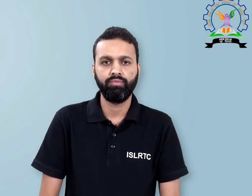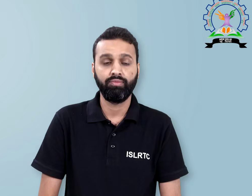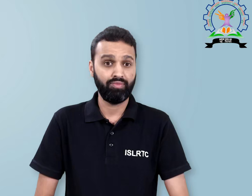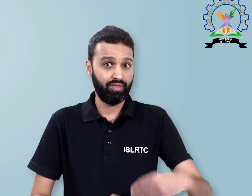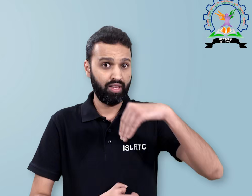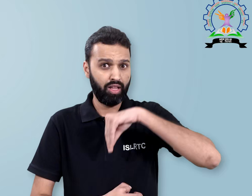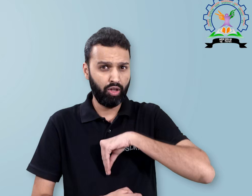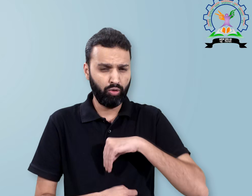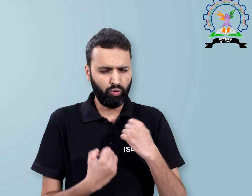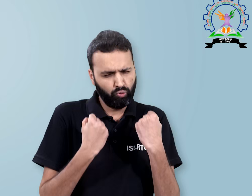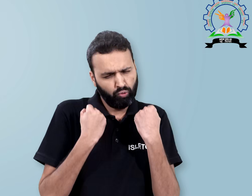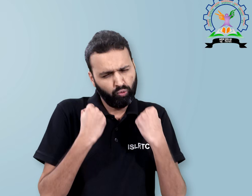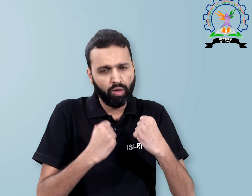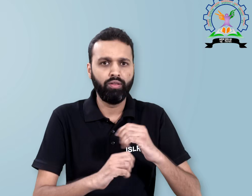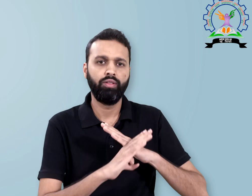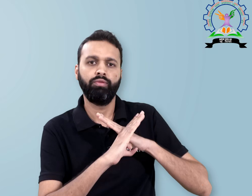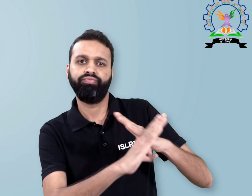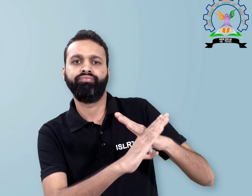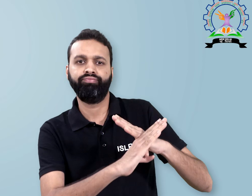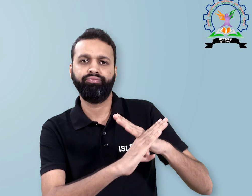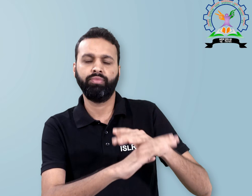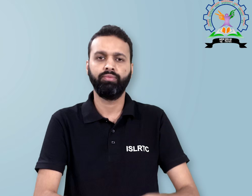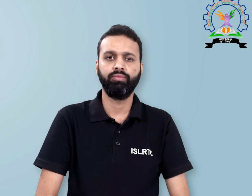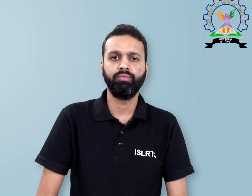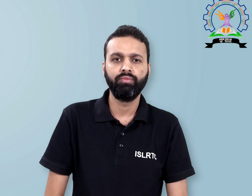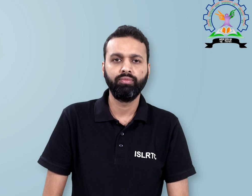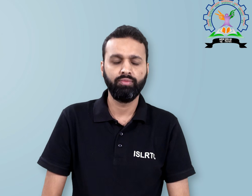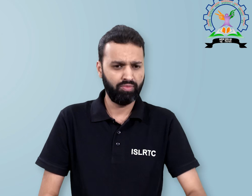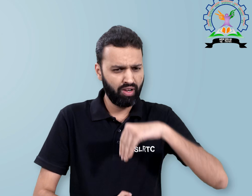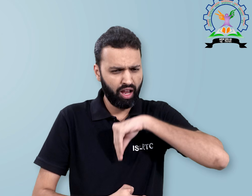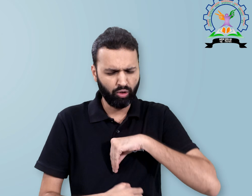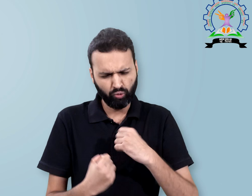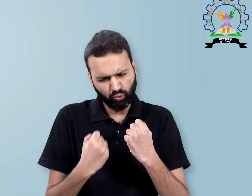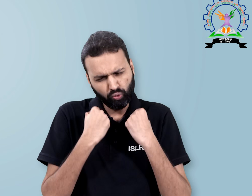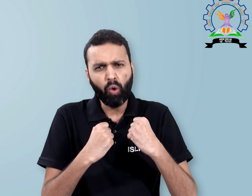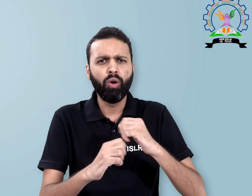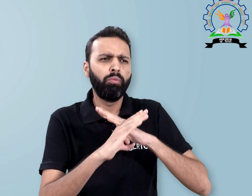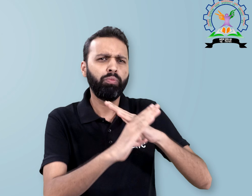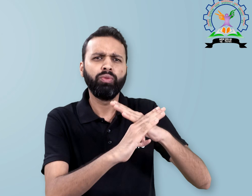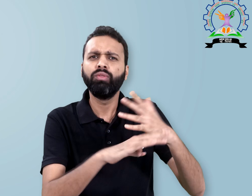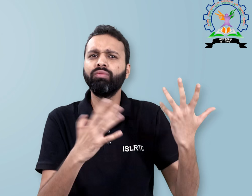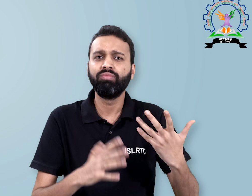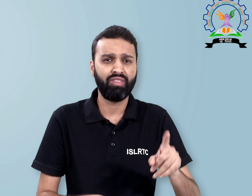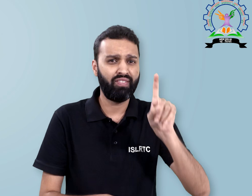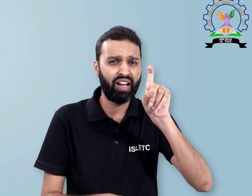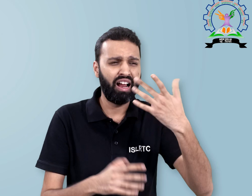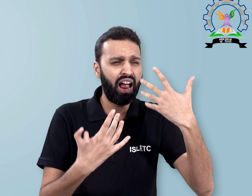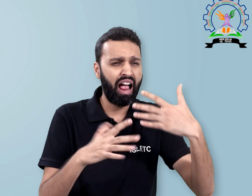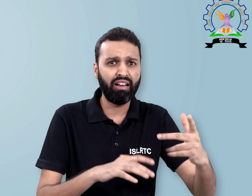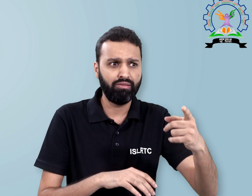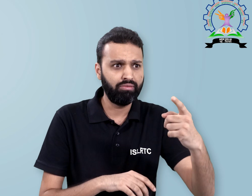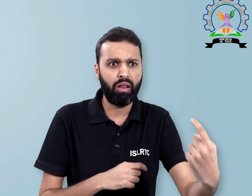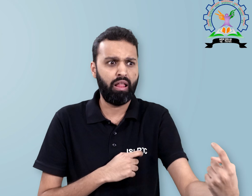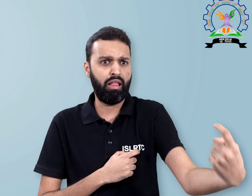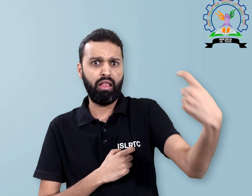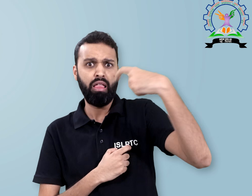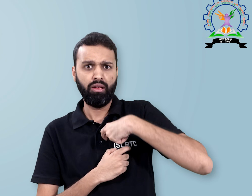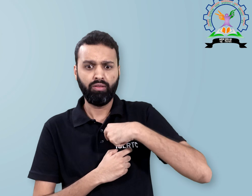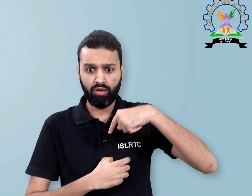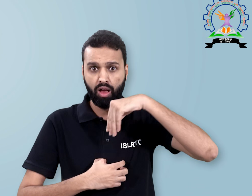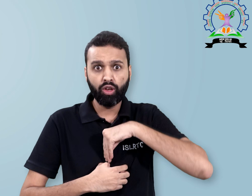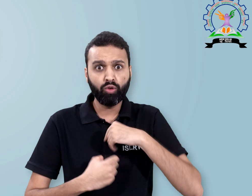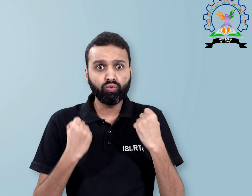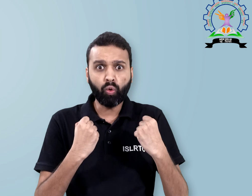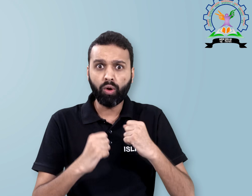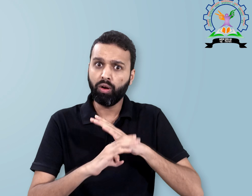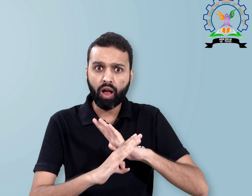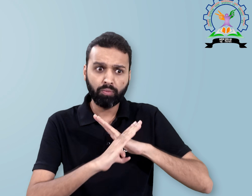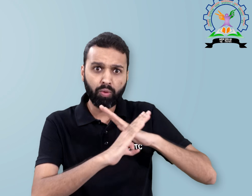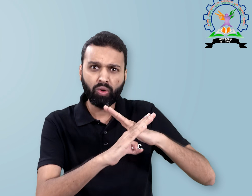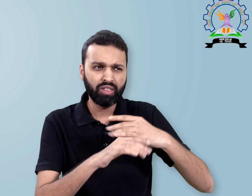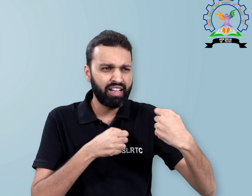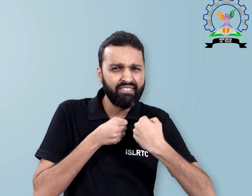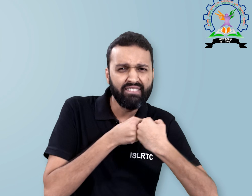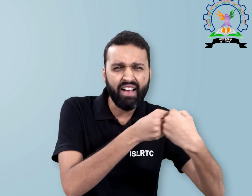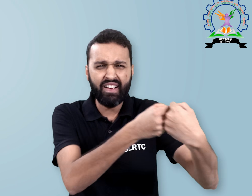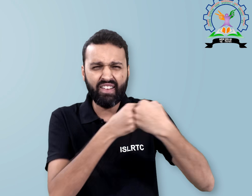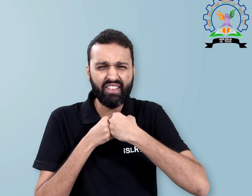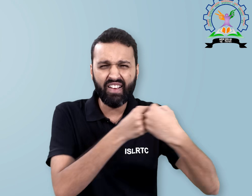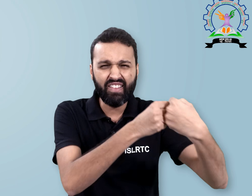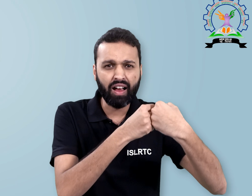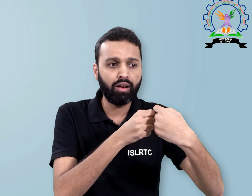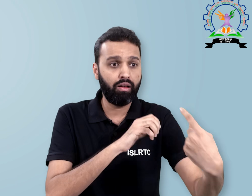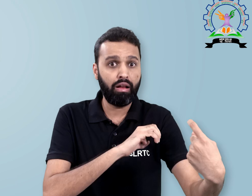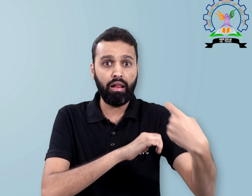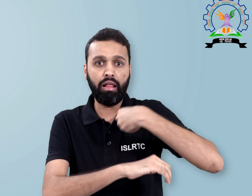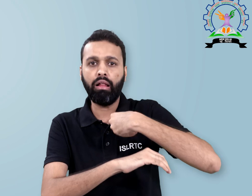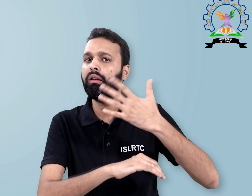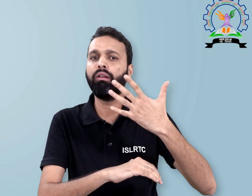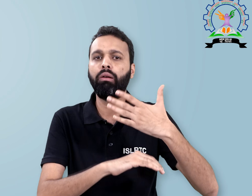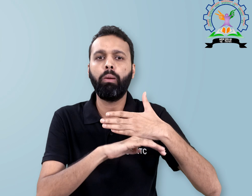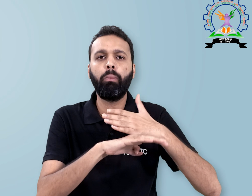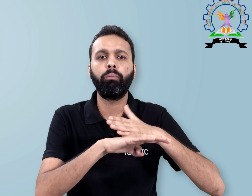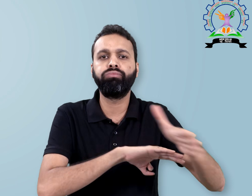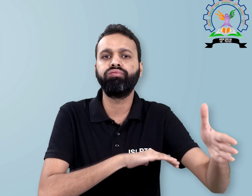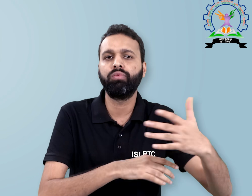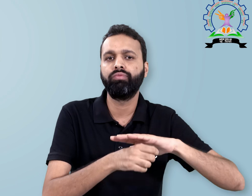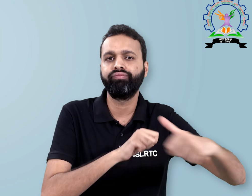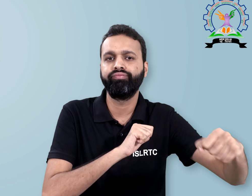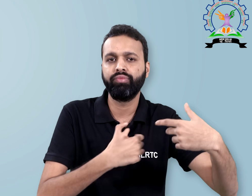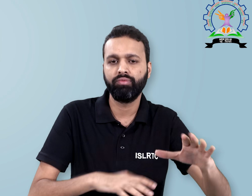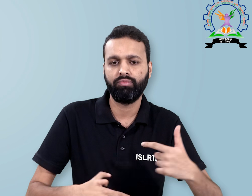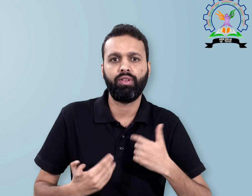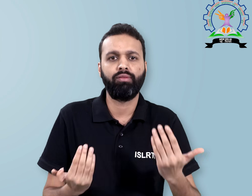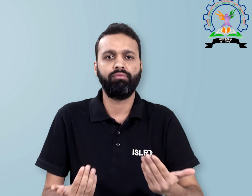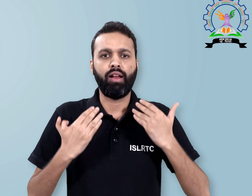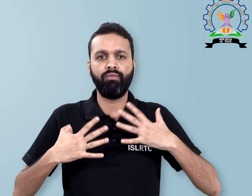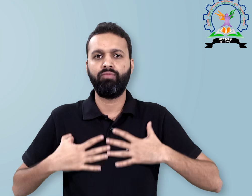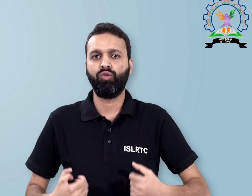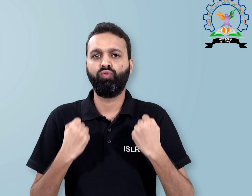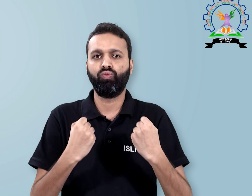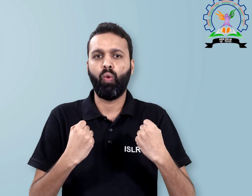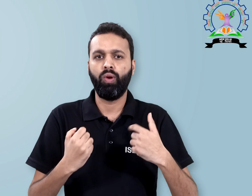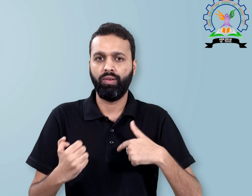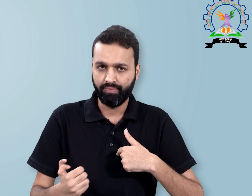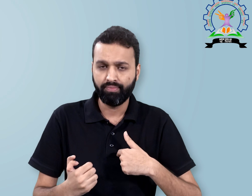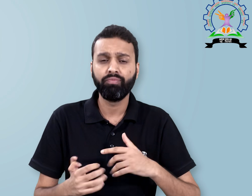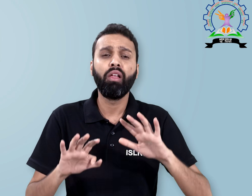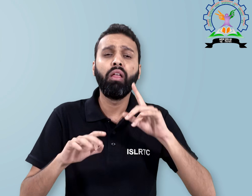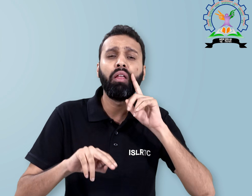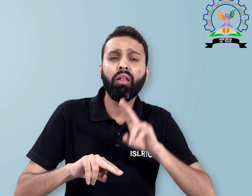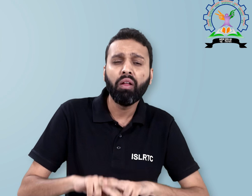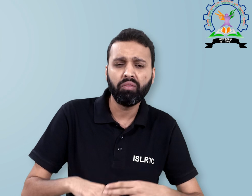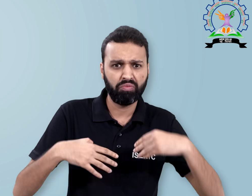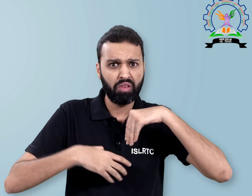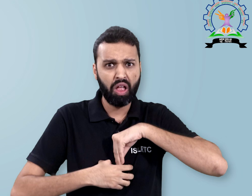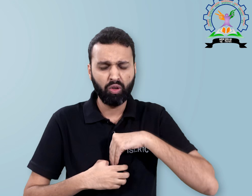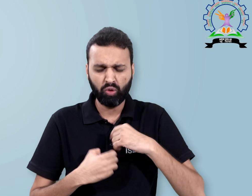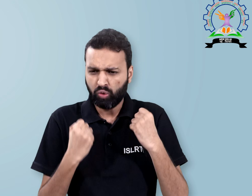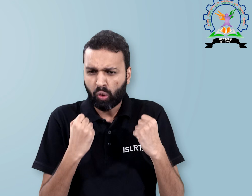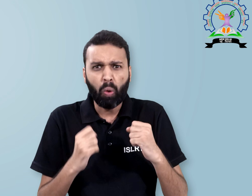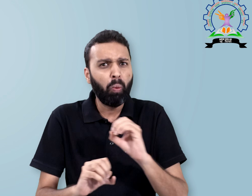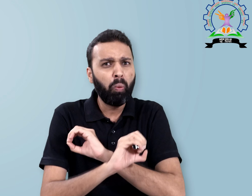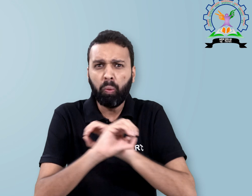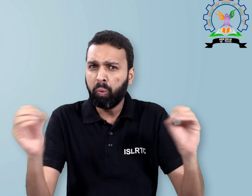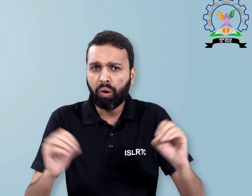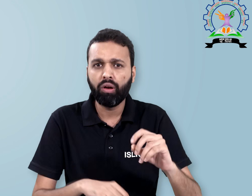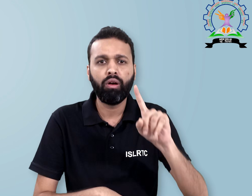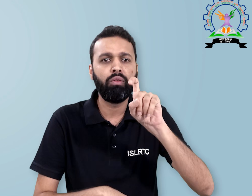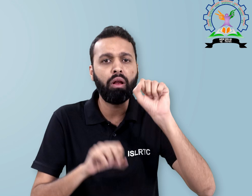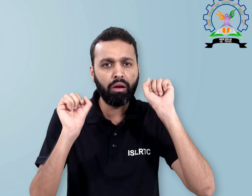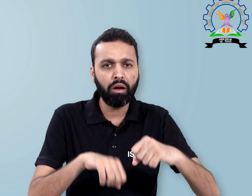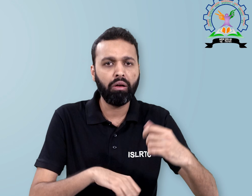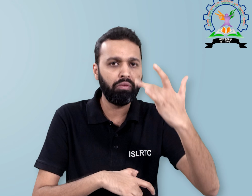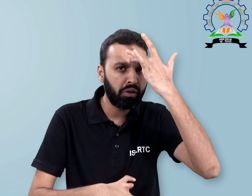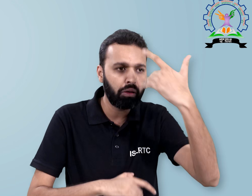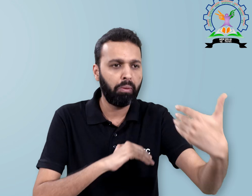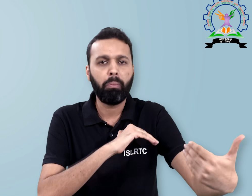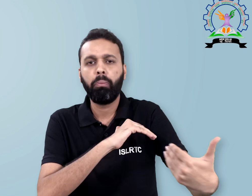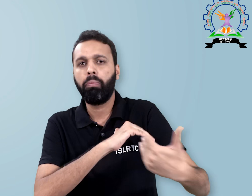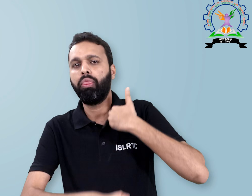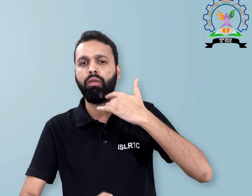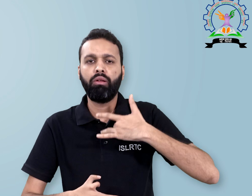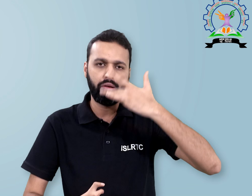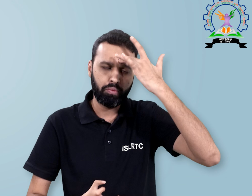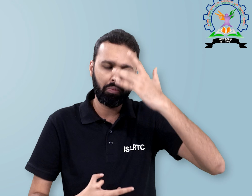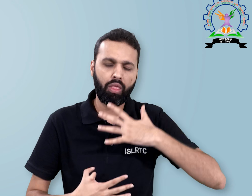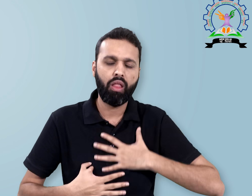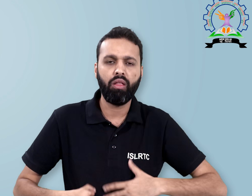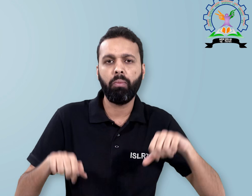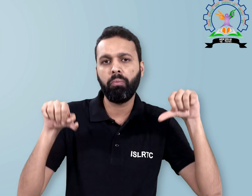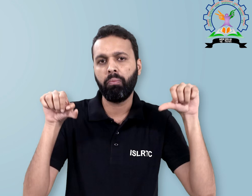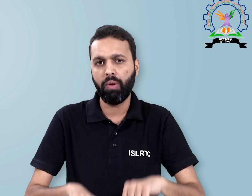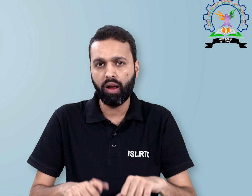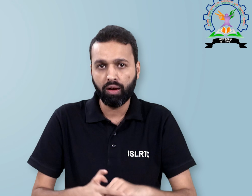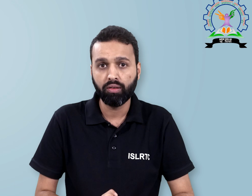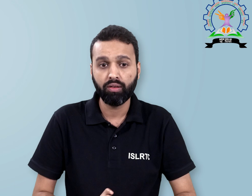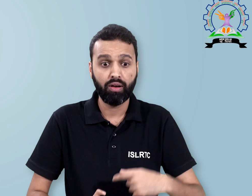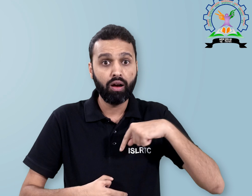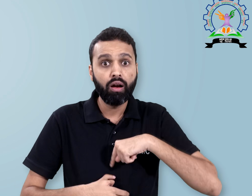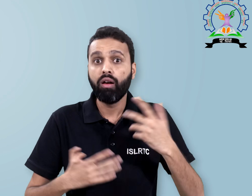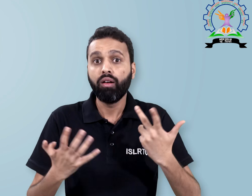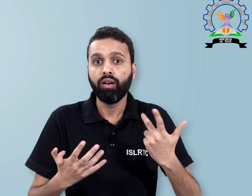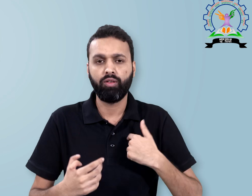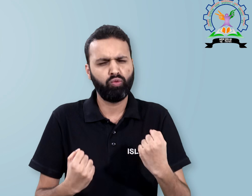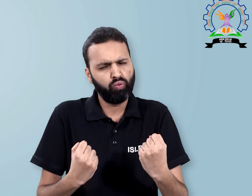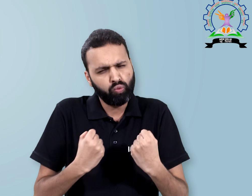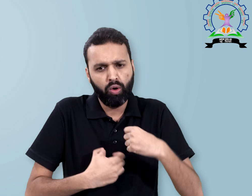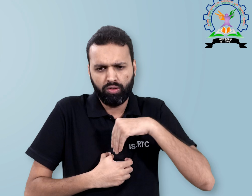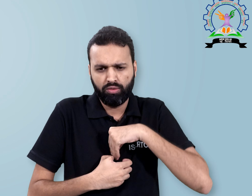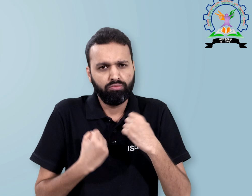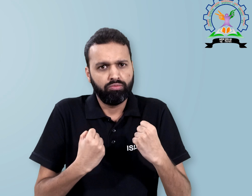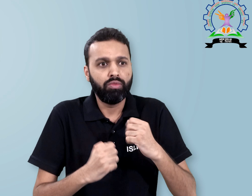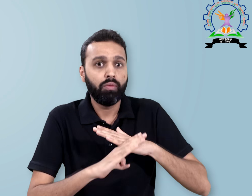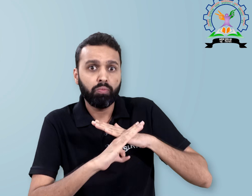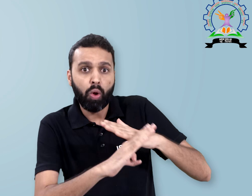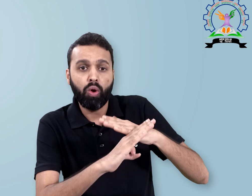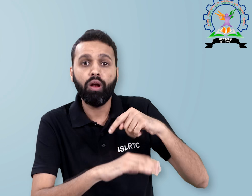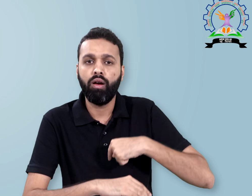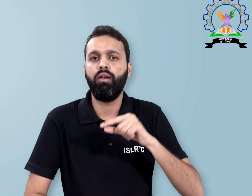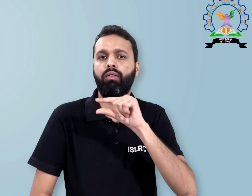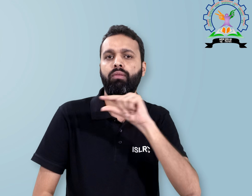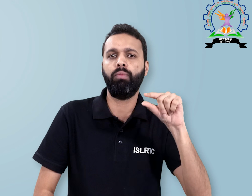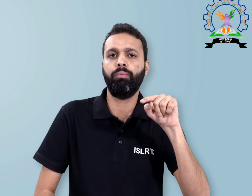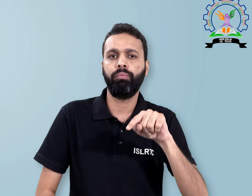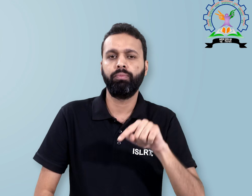Immunity Immunity is the body's ability to fight off disease and infection, which is made possible by the immune system.